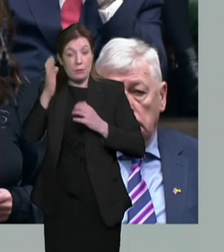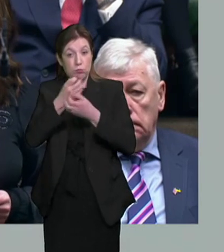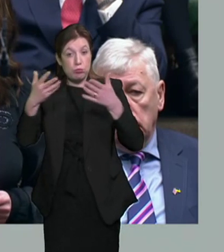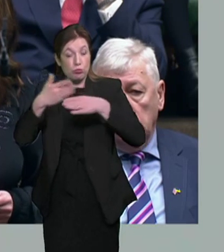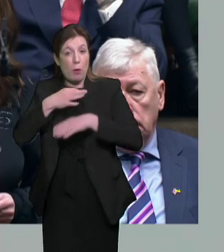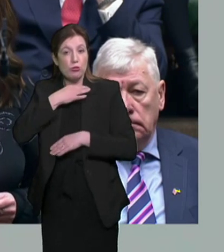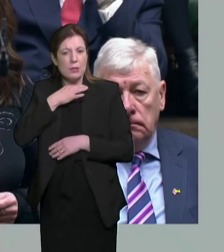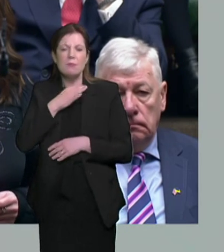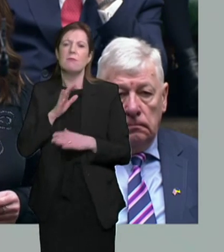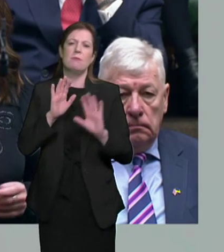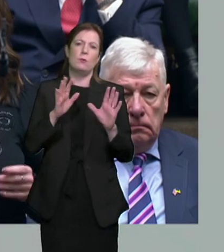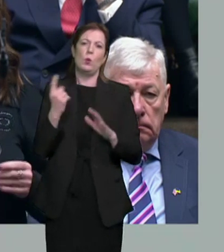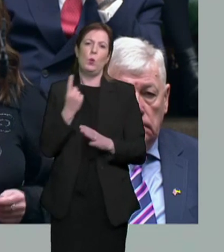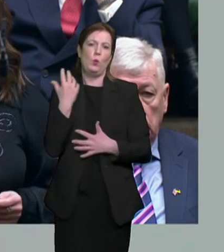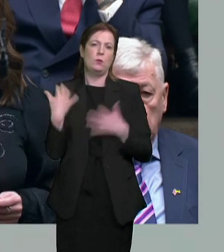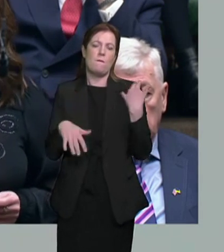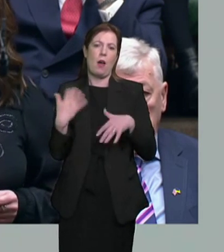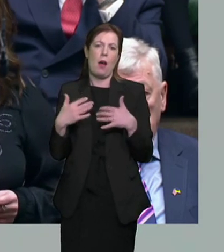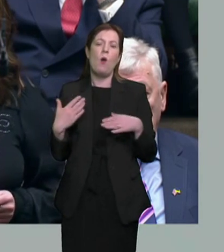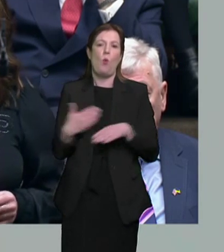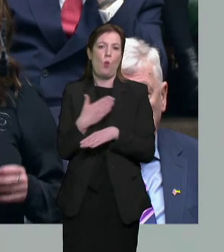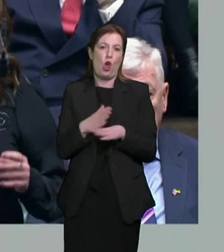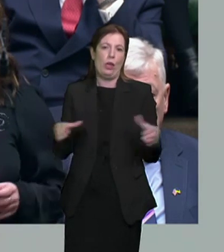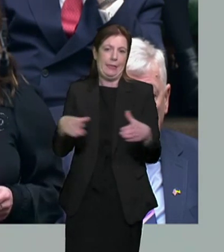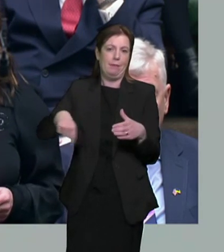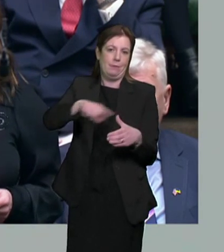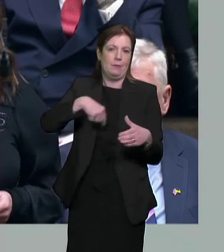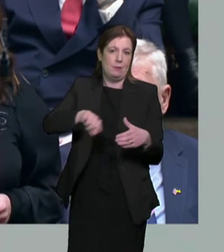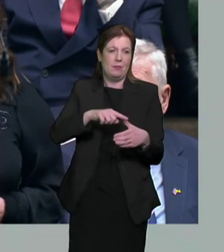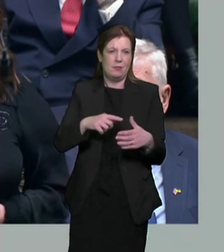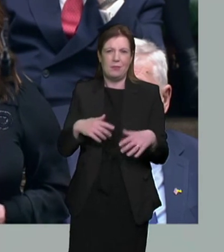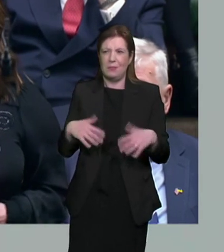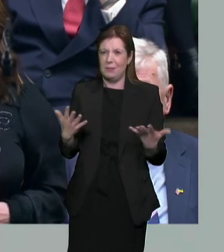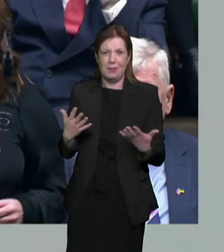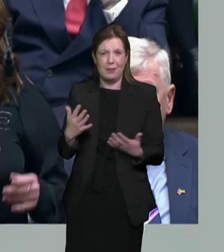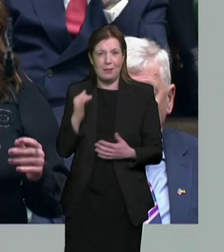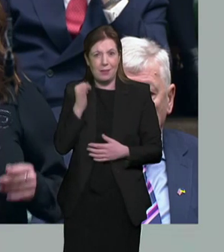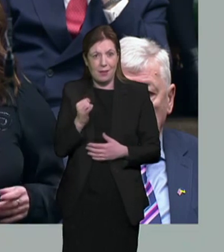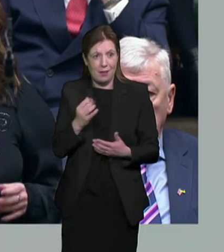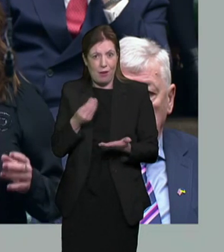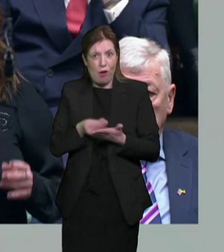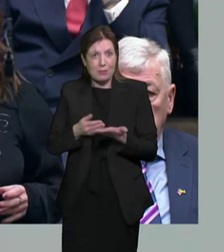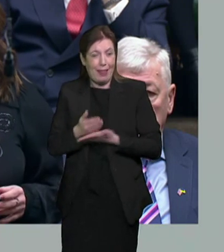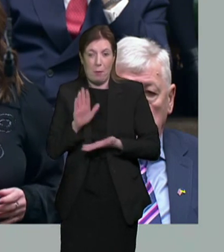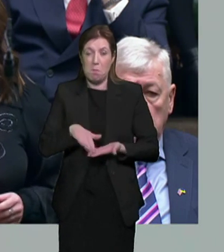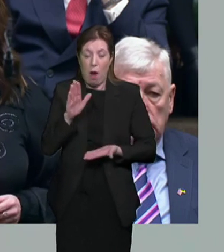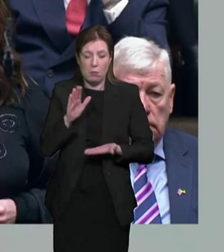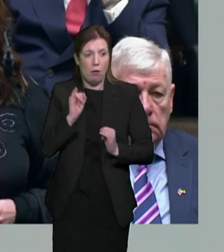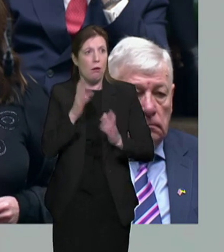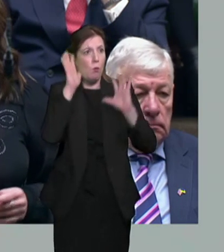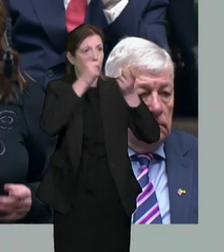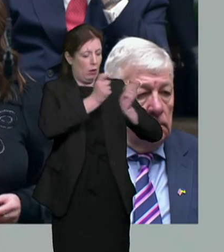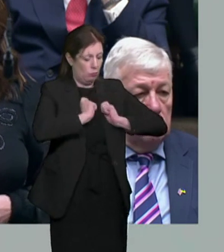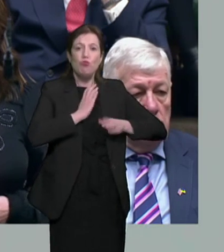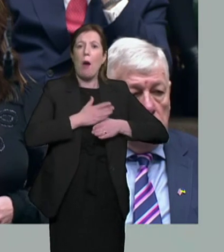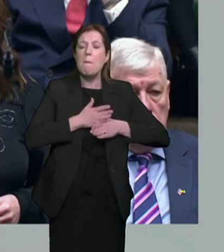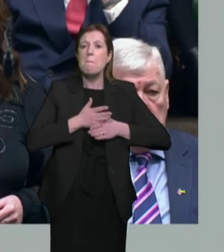Working people are, once again, being hammered by this Government in the middle of a cost of living crisis, causing genuine suffering.